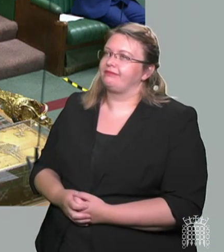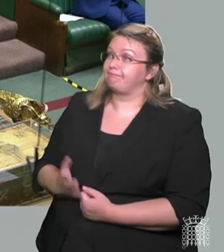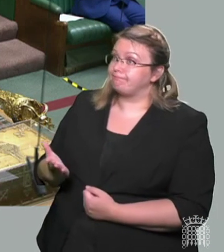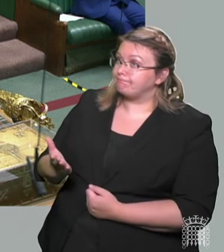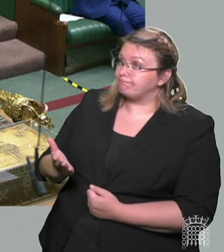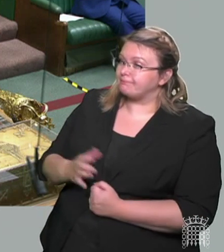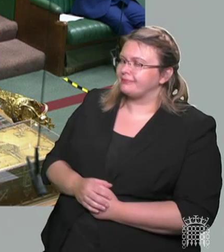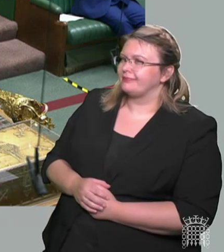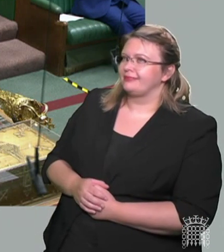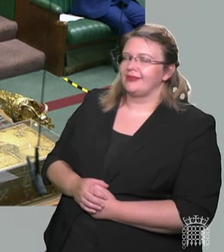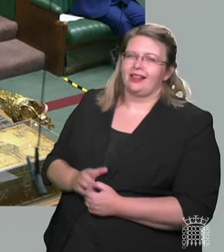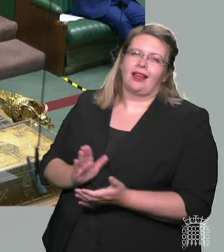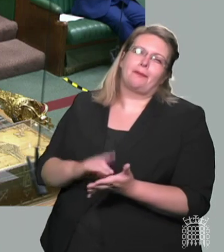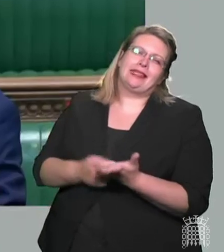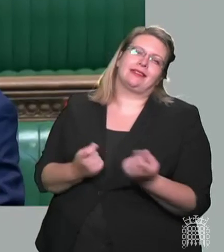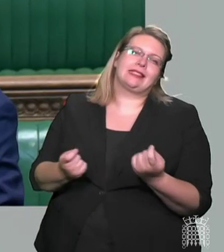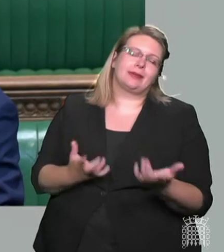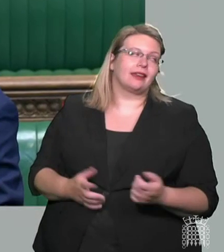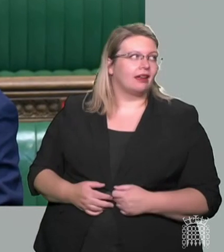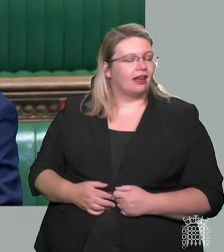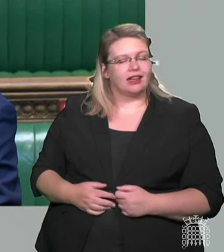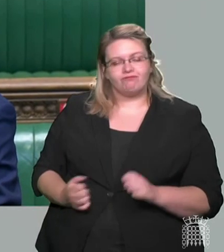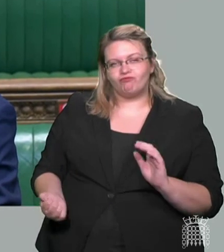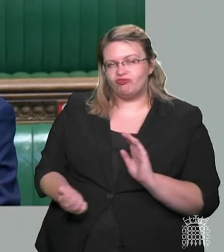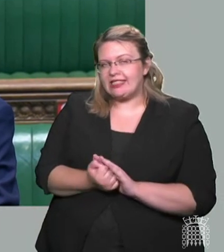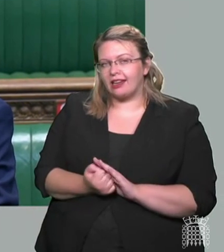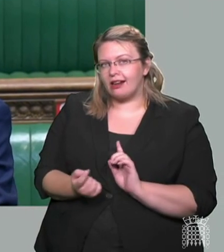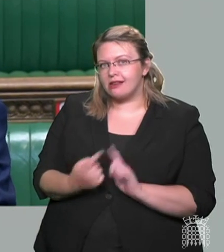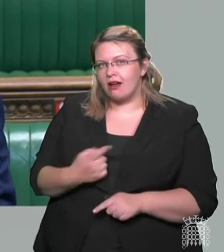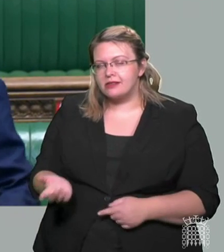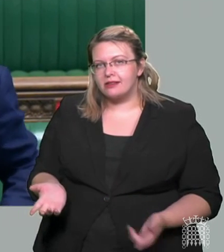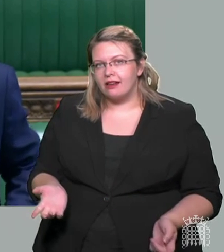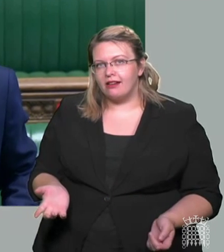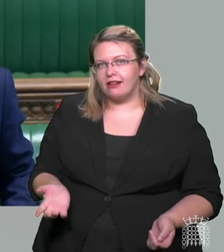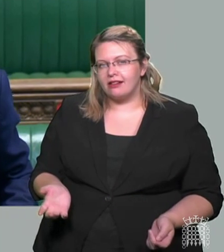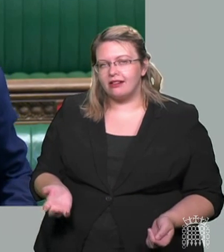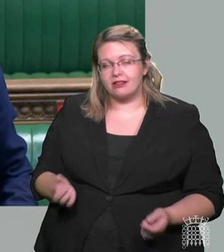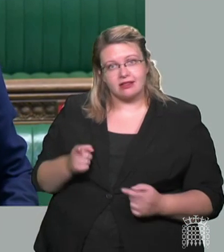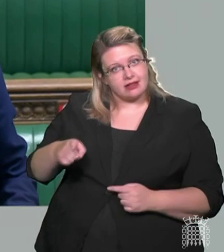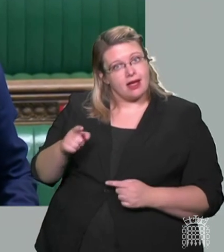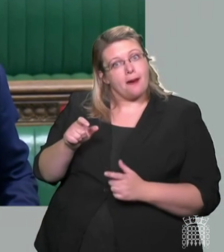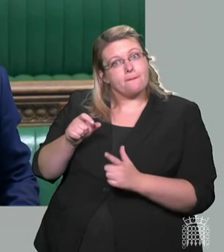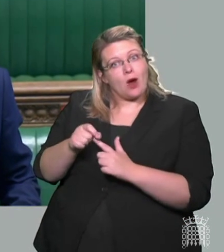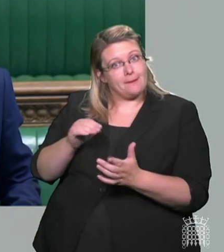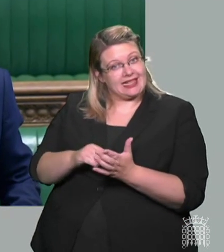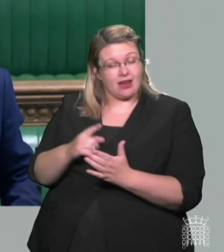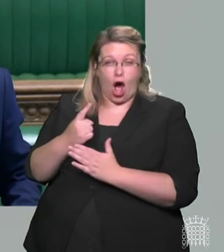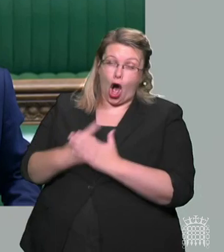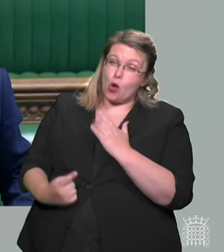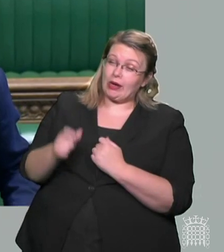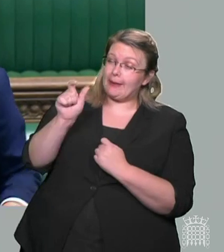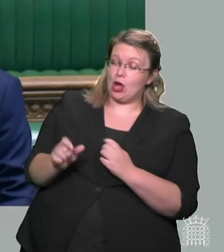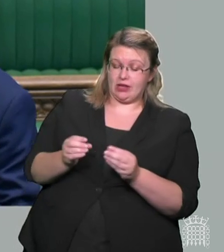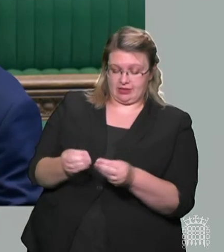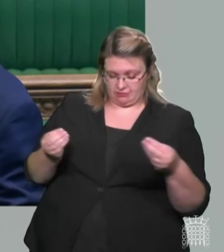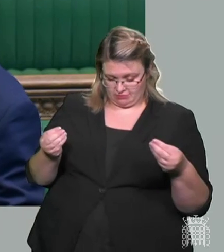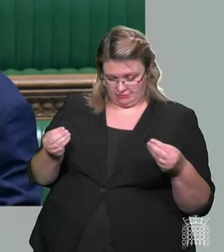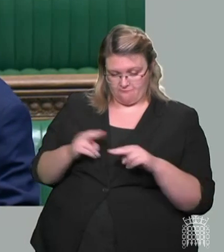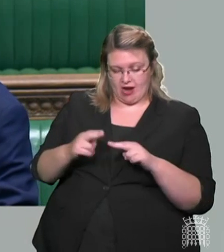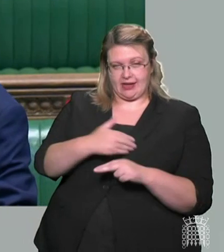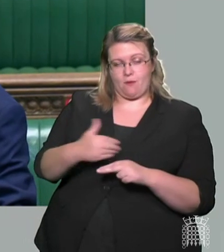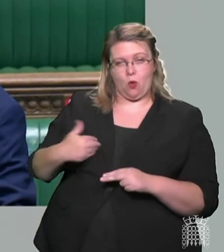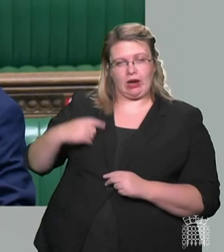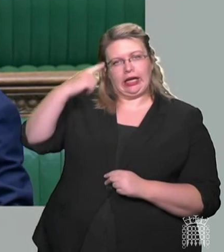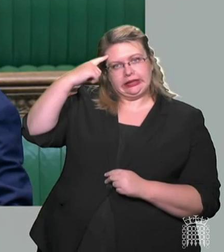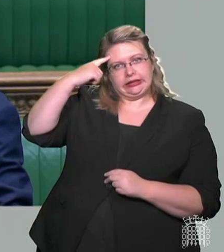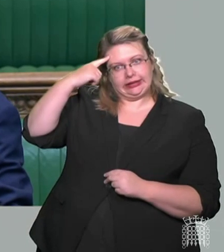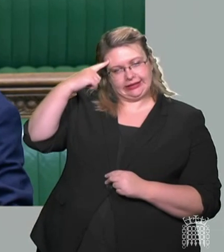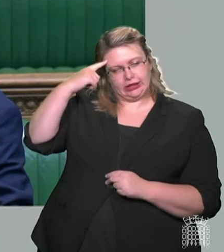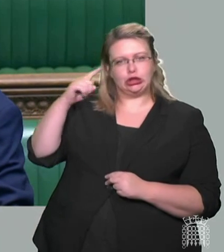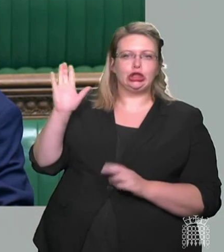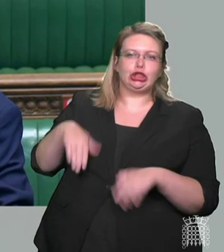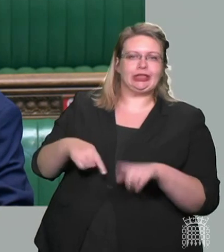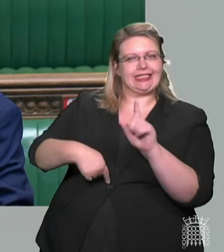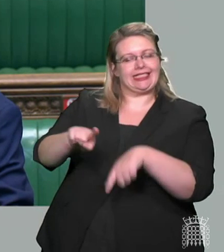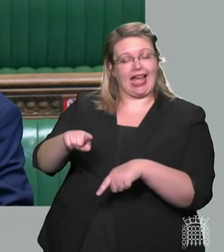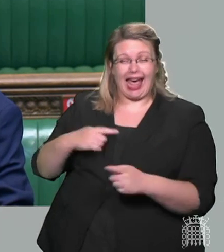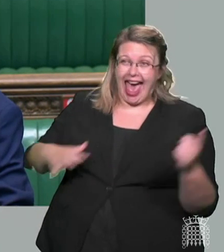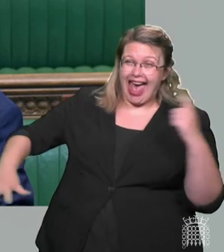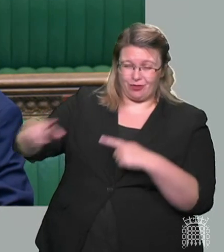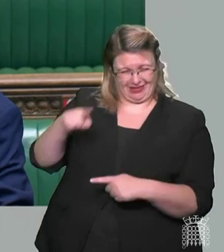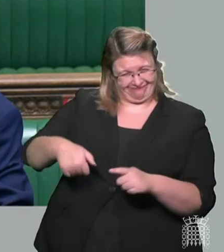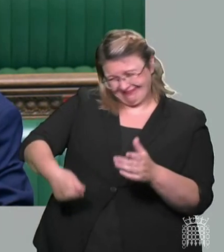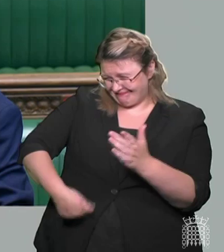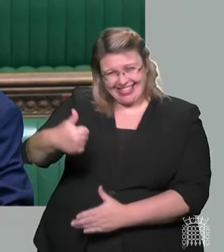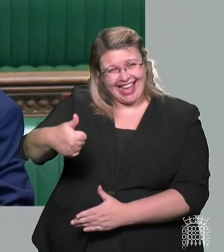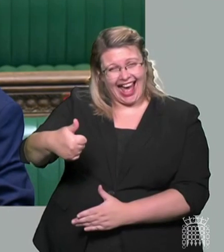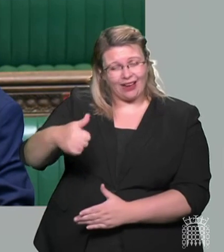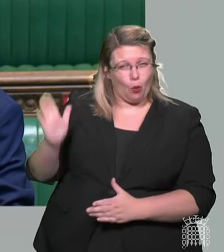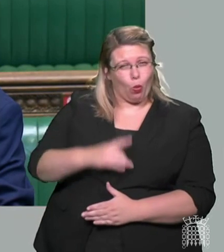What a ridiculous answer. The Prime Minister must have been the only person in the country who looked at that photo on Friday morning and thought that the Health Secretary should not be sacked immediately.